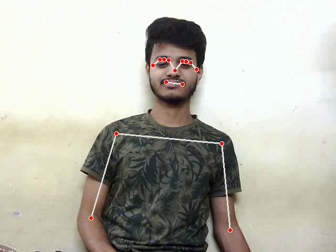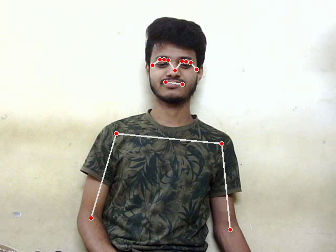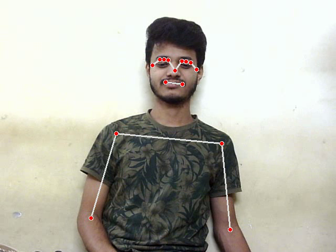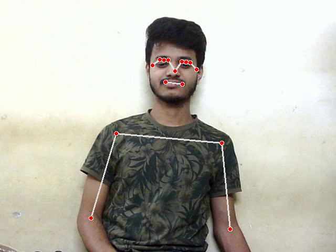bathroom